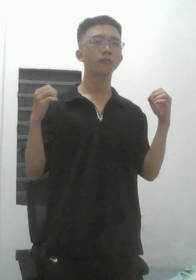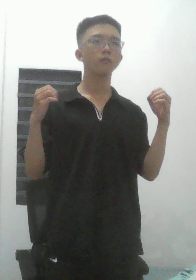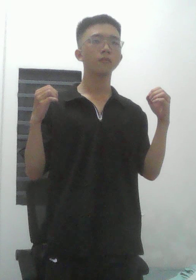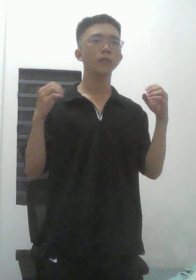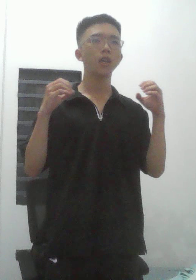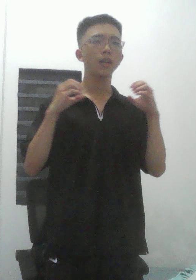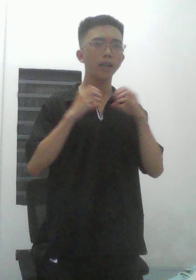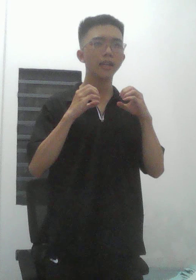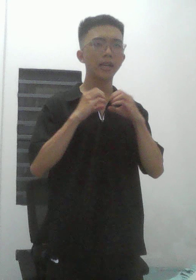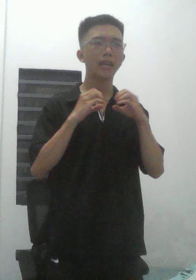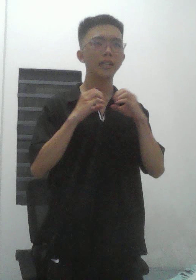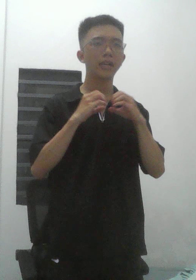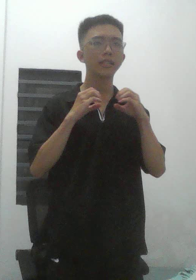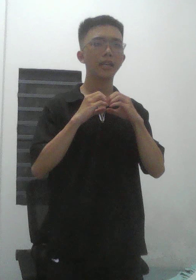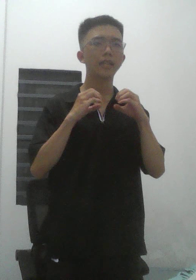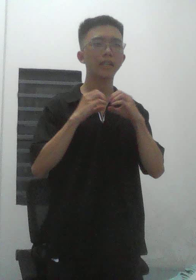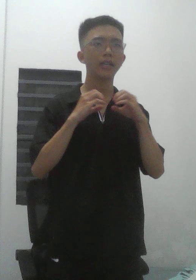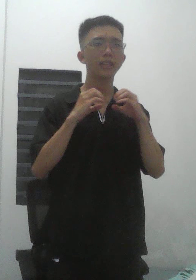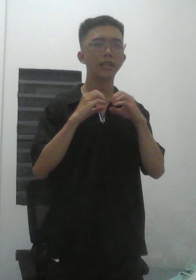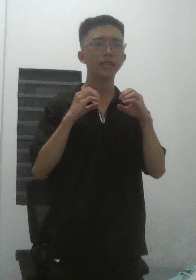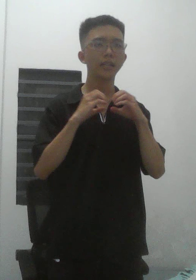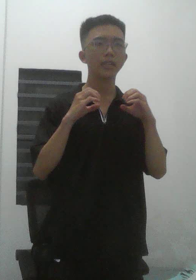cai nhau